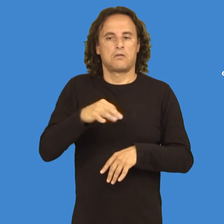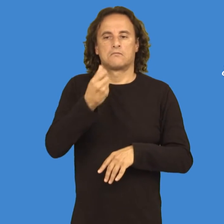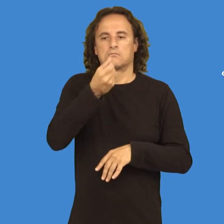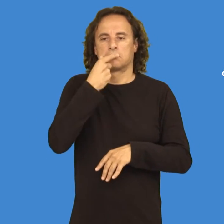droga